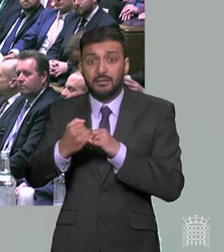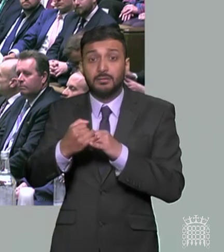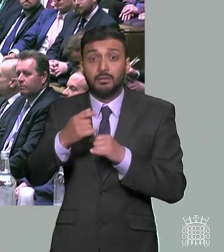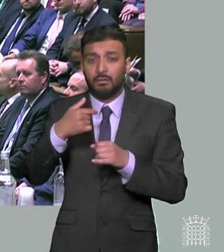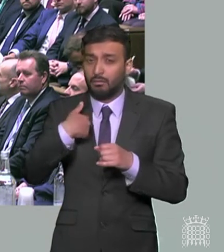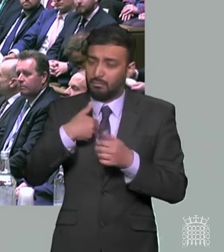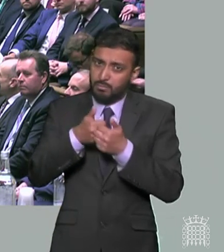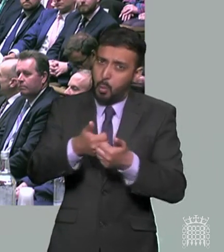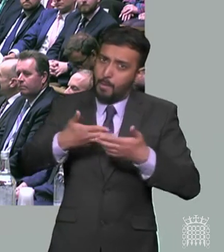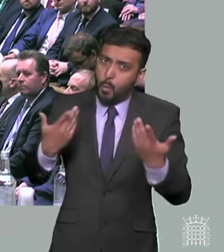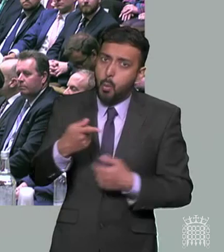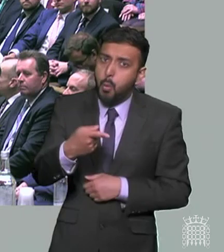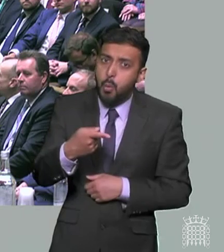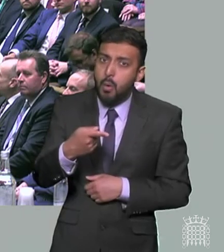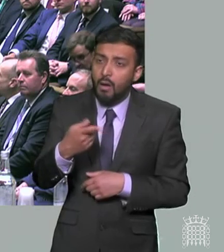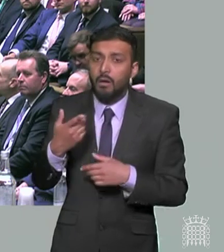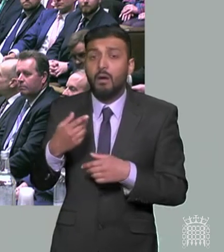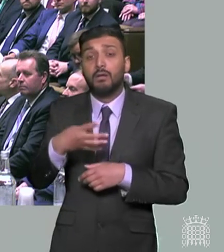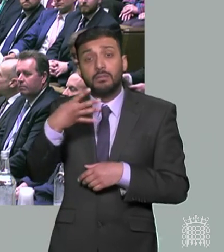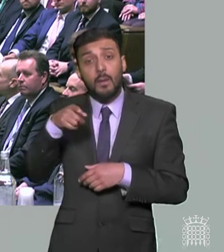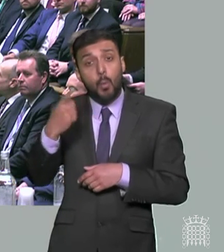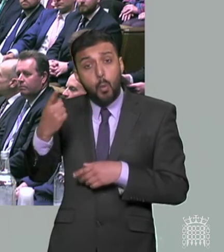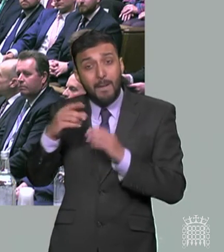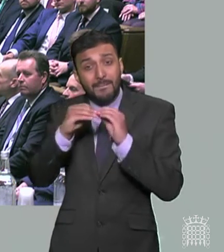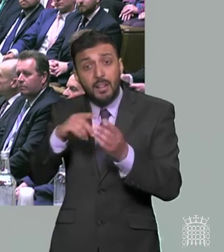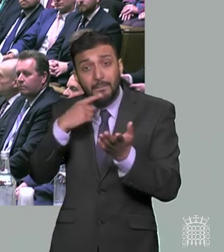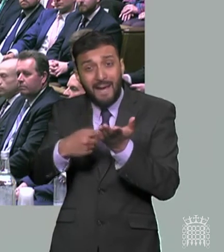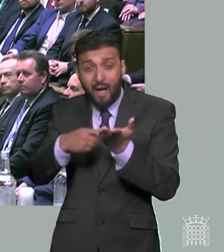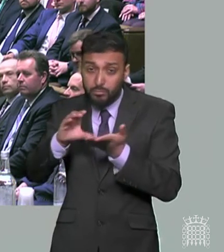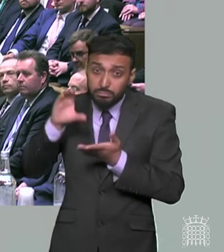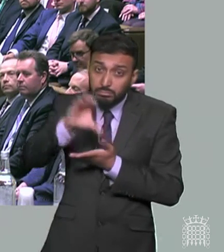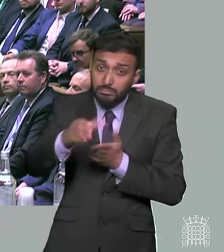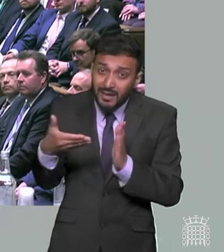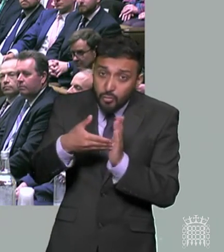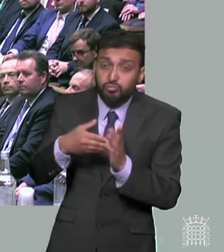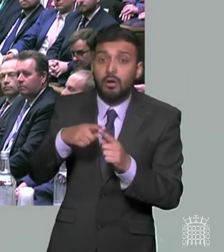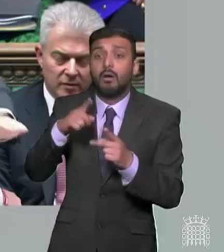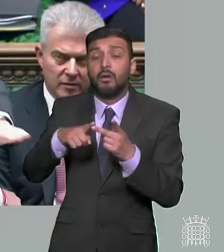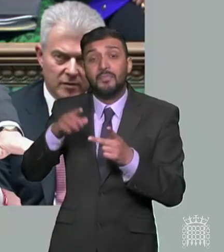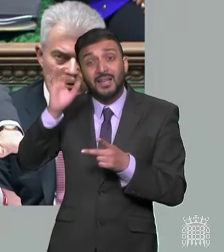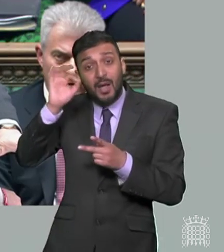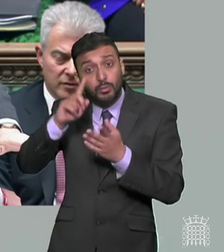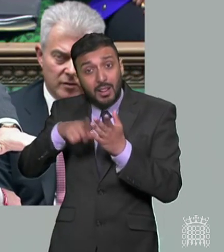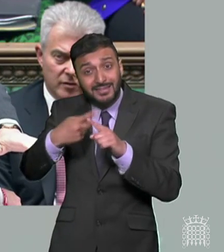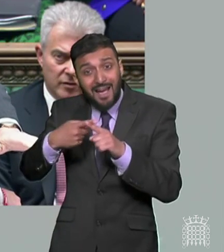We are putting in £9.1 billion, with an immediate £150 cut in people’s council tax.